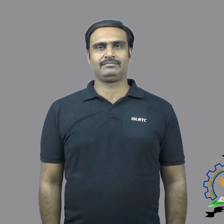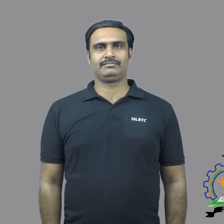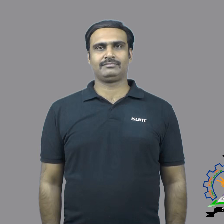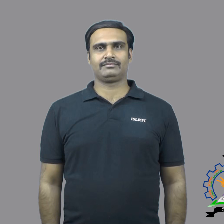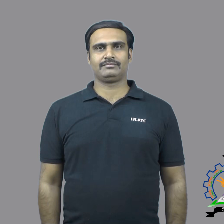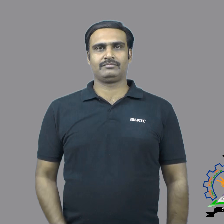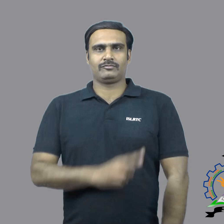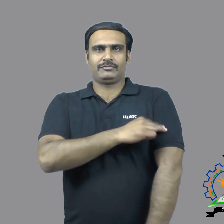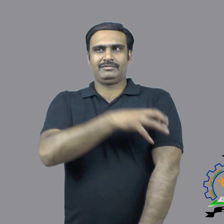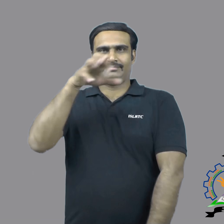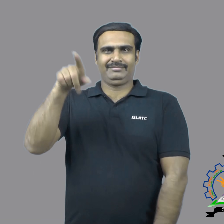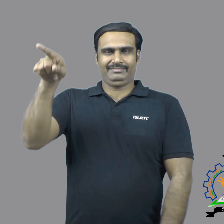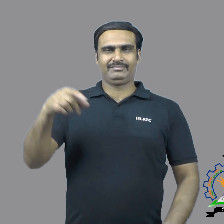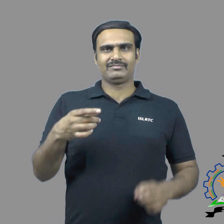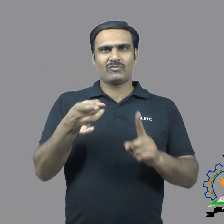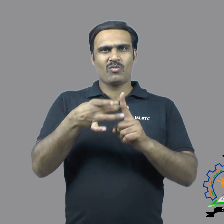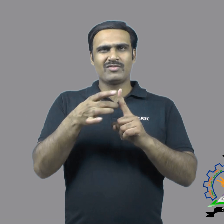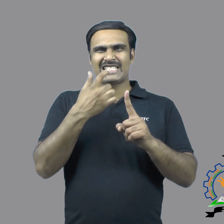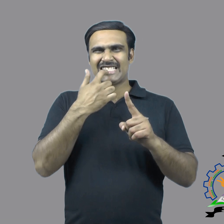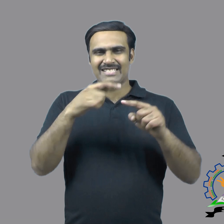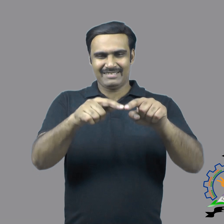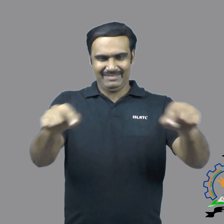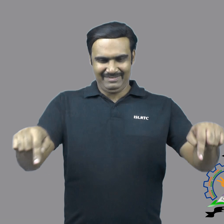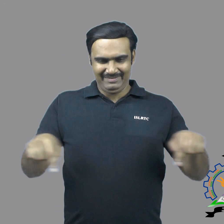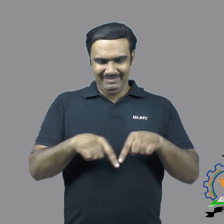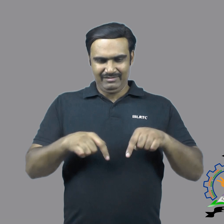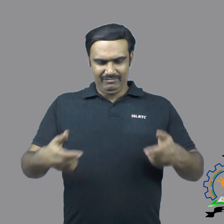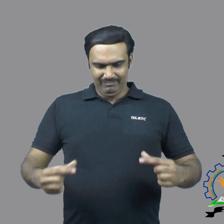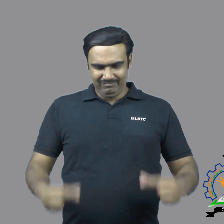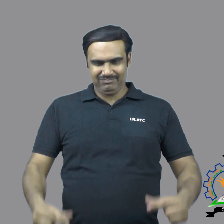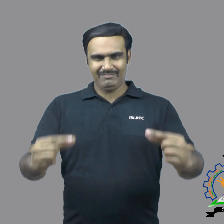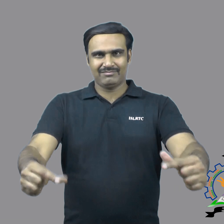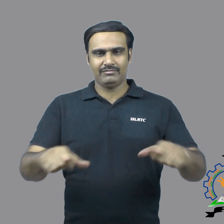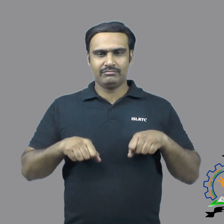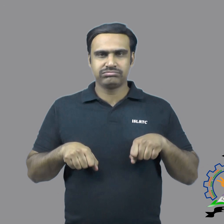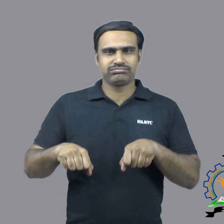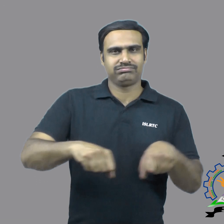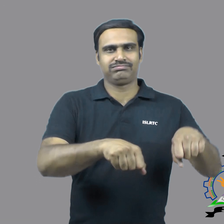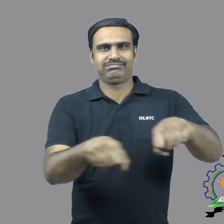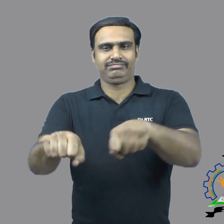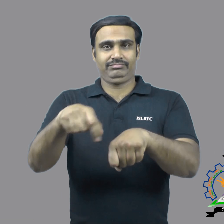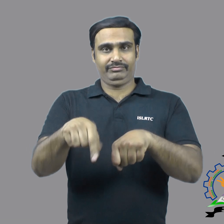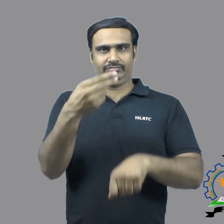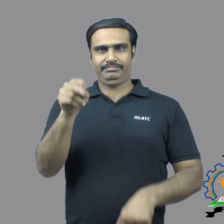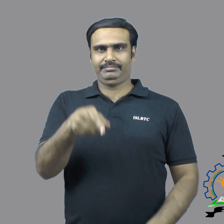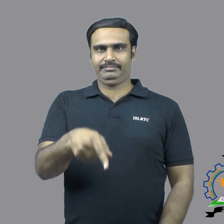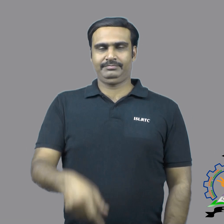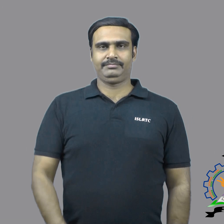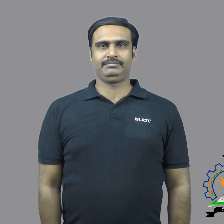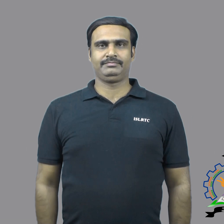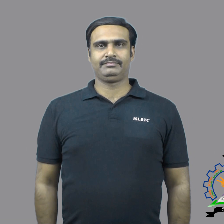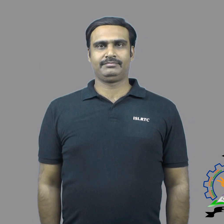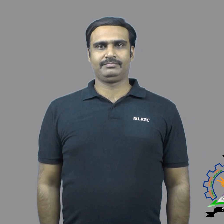Trolley Instrument